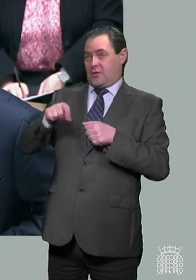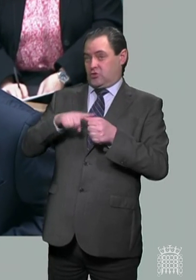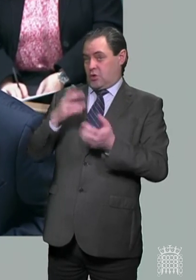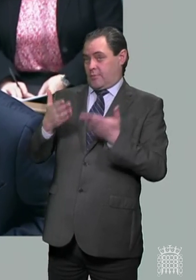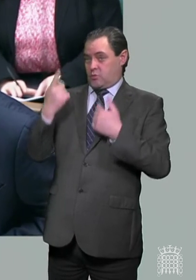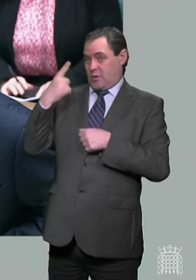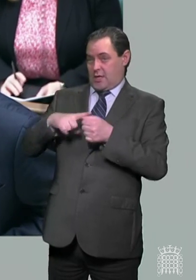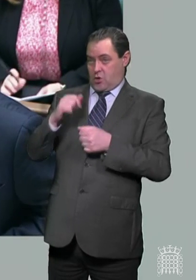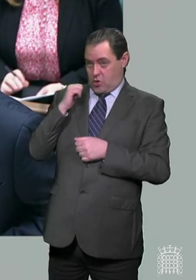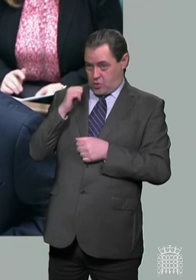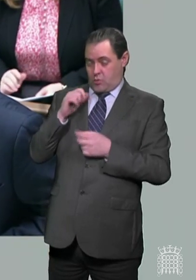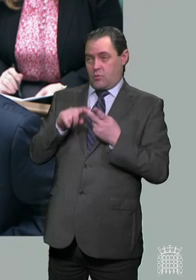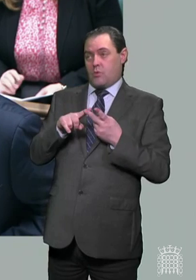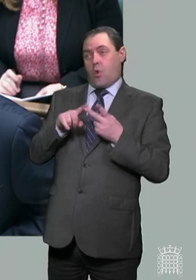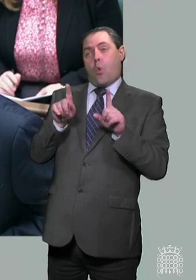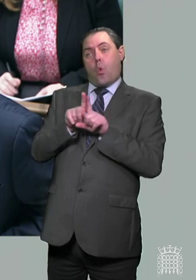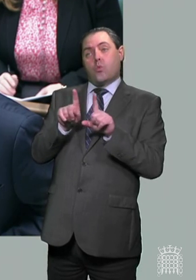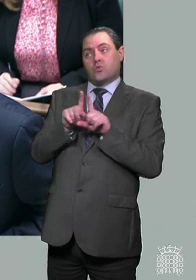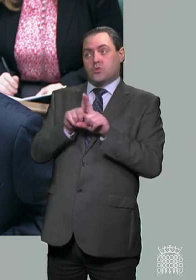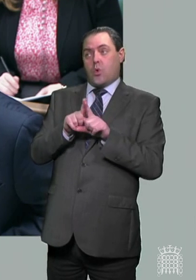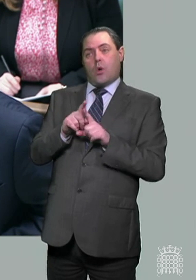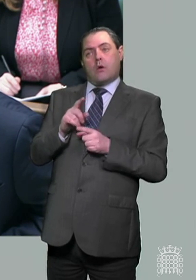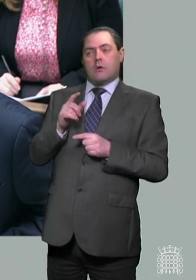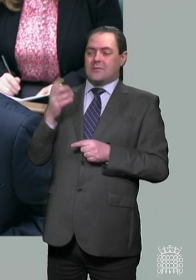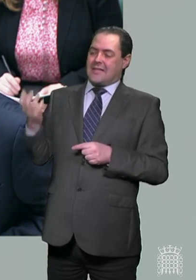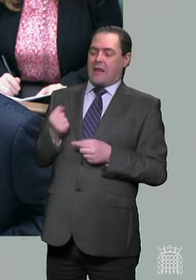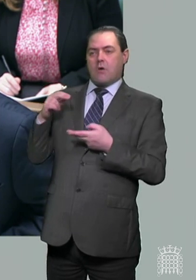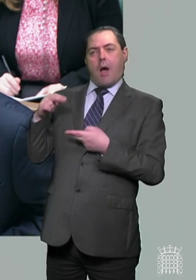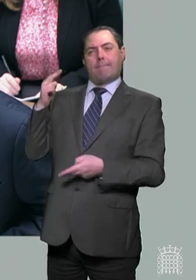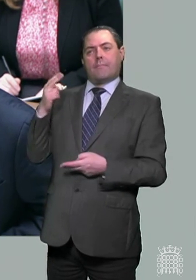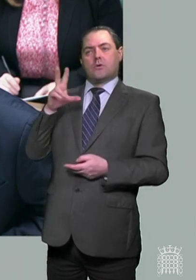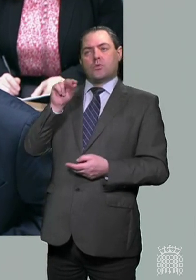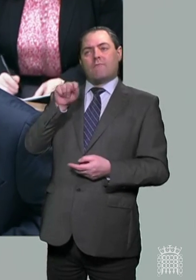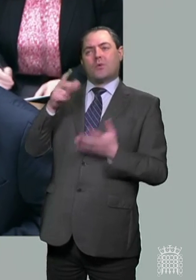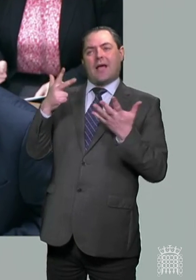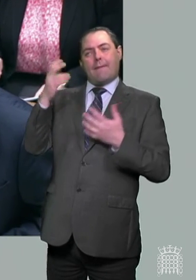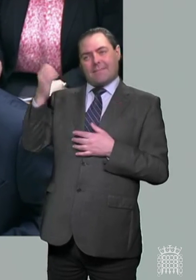To the point made by the right honourable Member for Ross, Skye and Lochaber , let me say that we have increased the starting salary for nurses by 12.